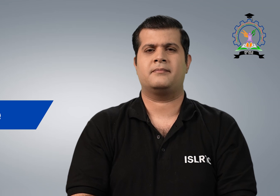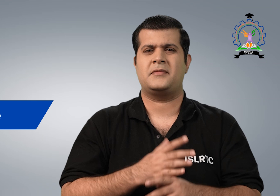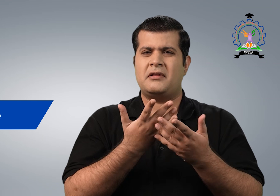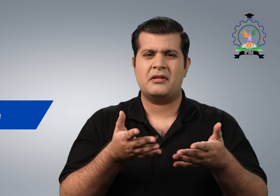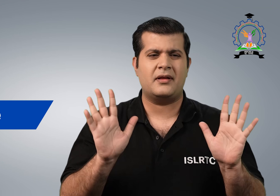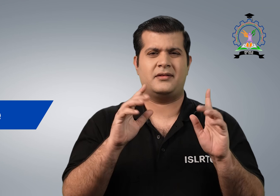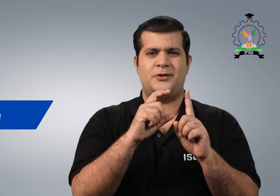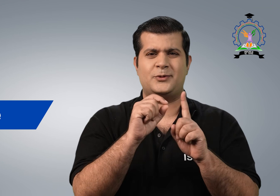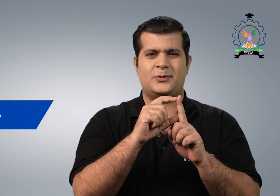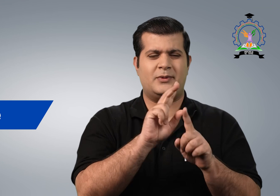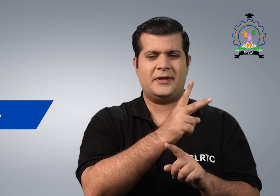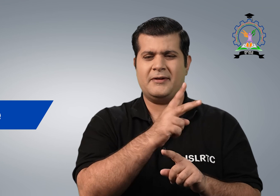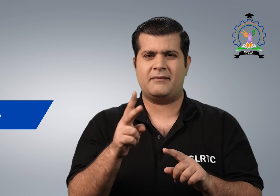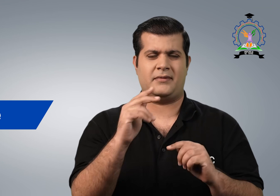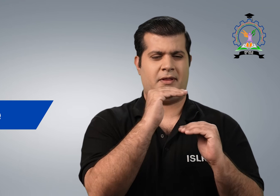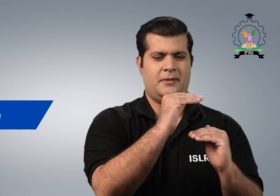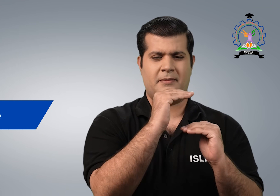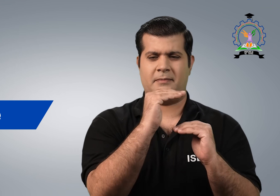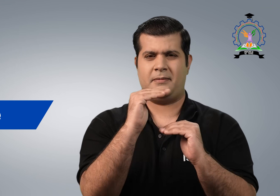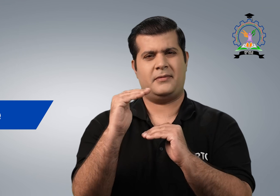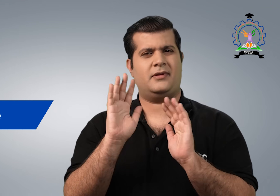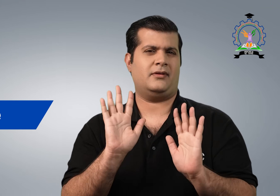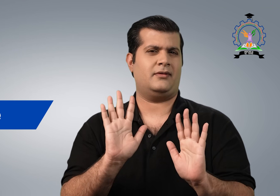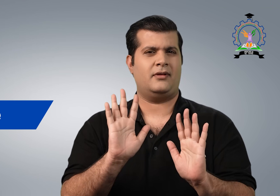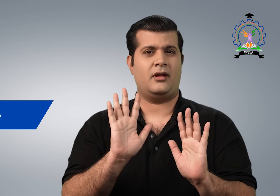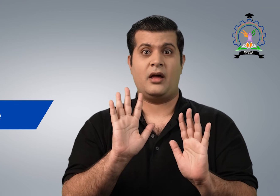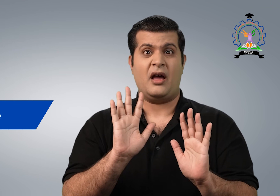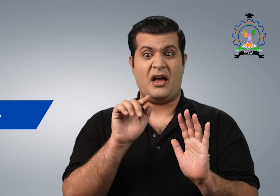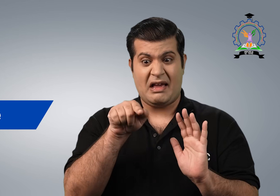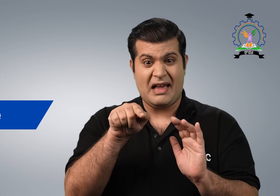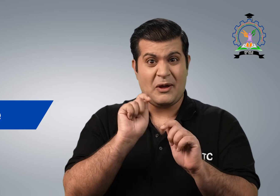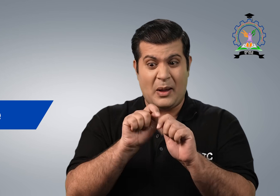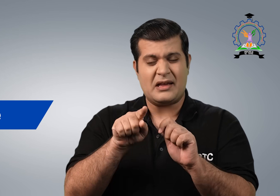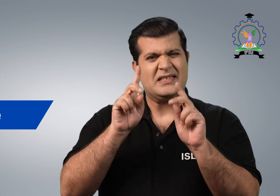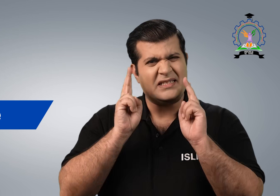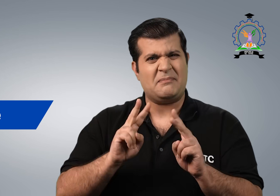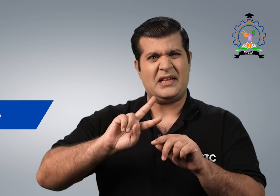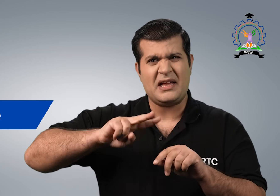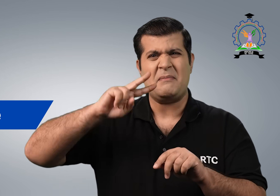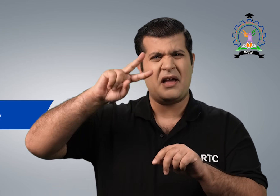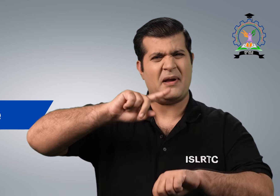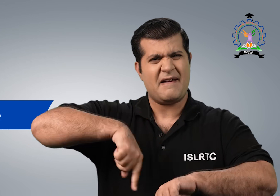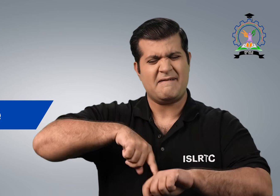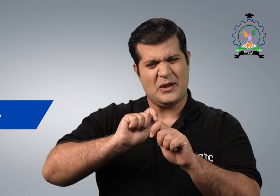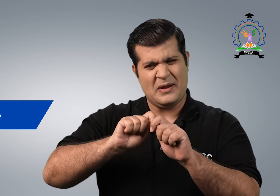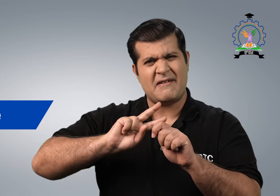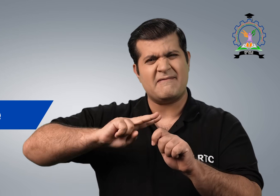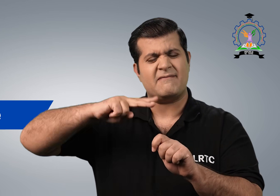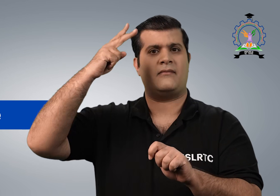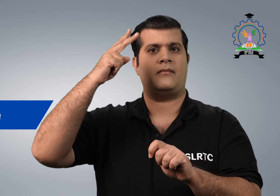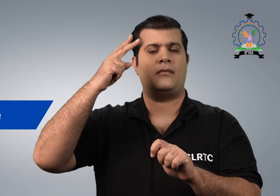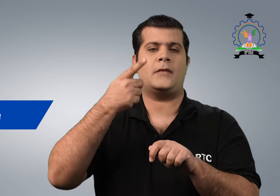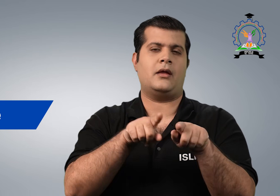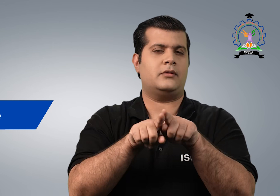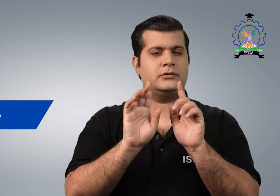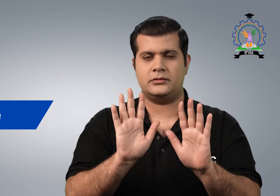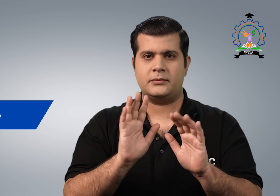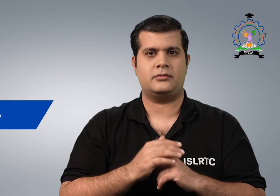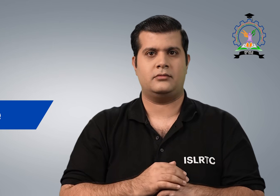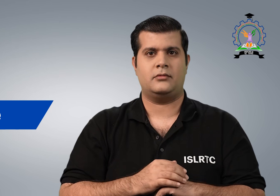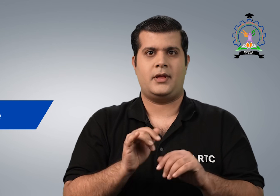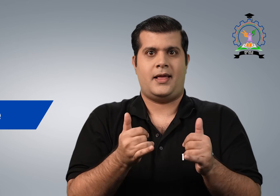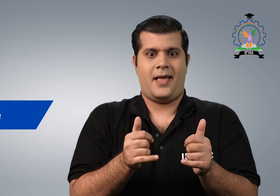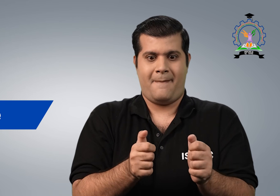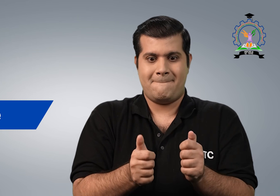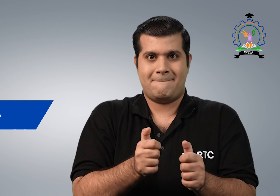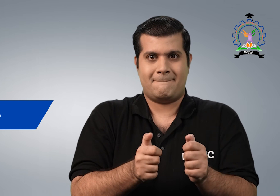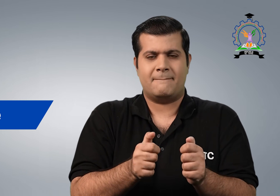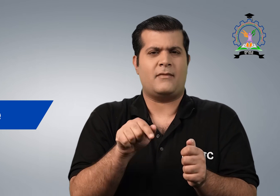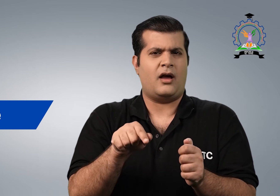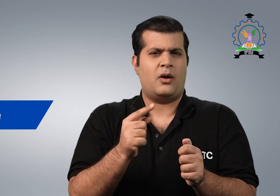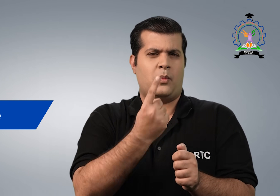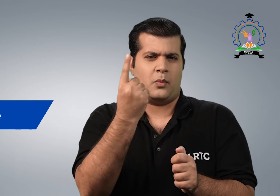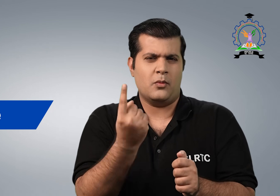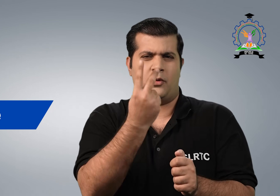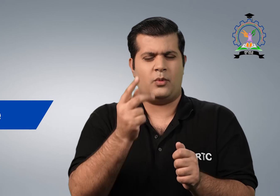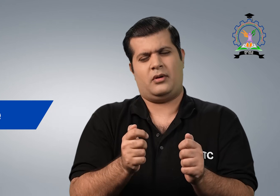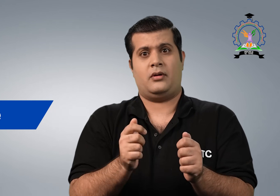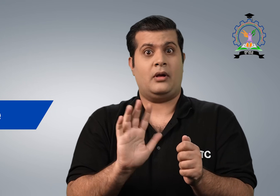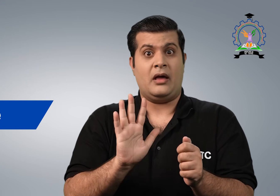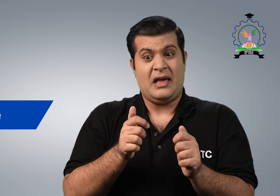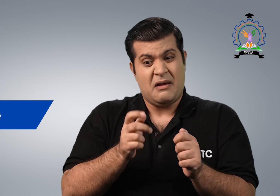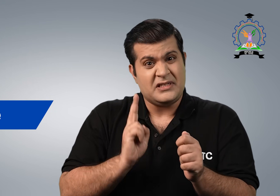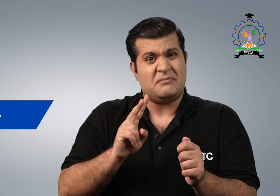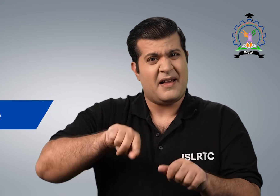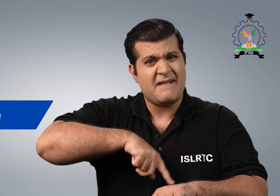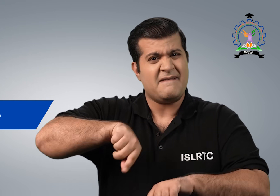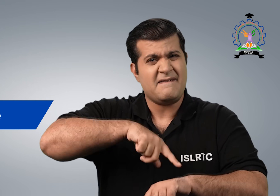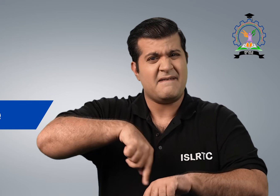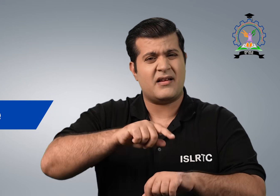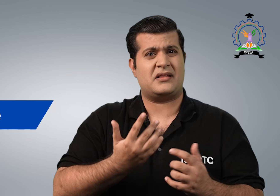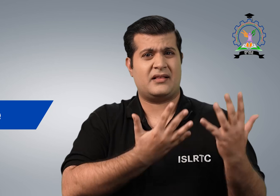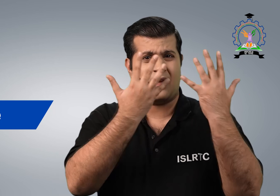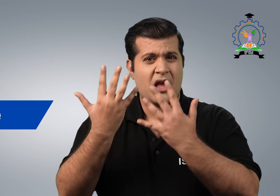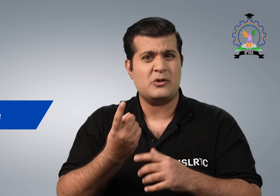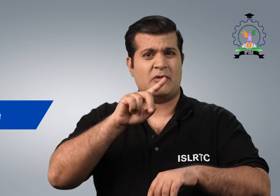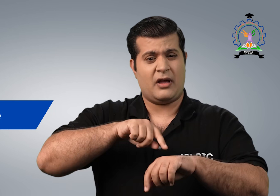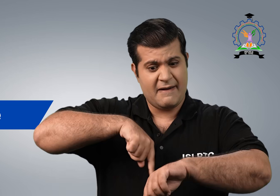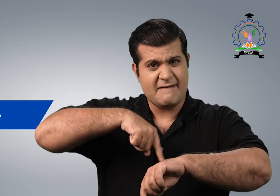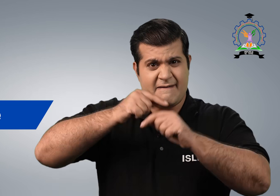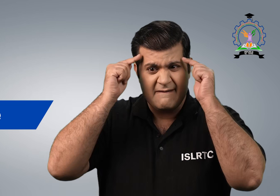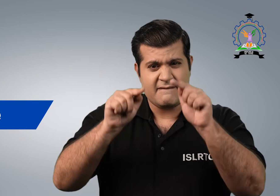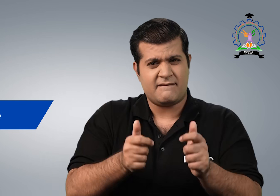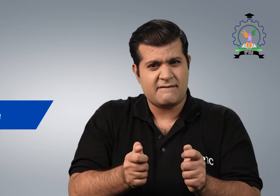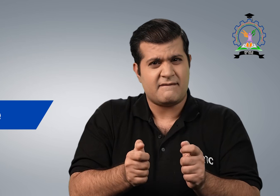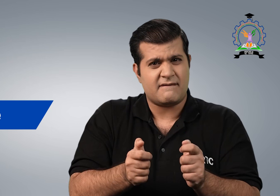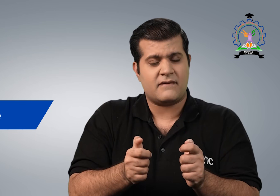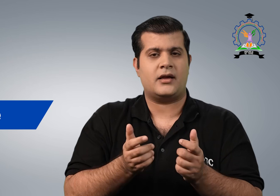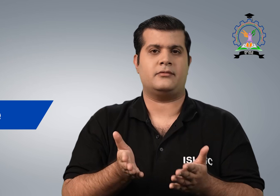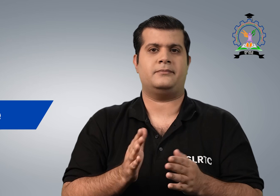Doing anything in a limit is acceptable. However, doing any work excessively for hours, for example: playing a video game for an hour or two is acceptable. but playing video game continously for 10 - 12 hours is obsessive behaviour.